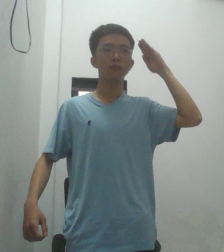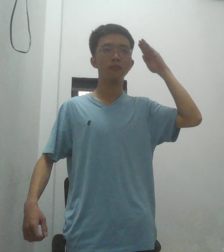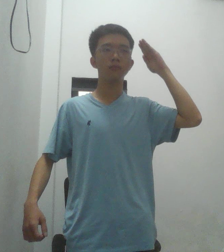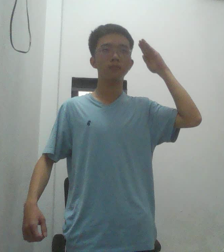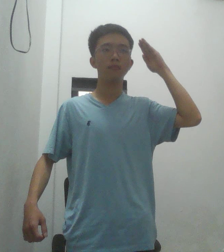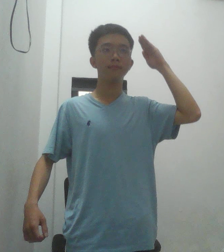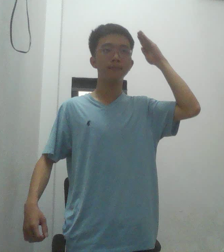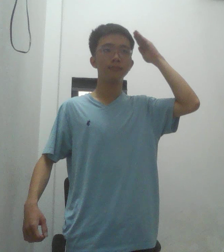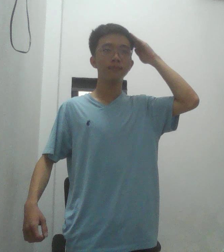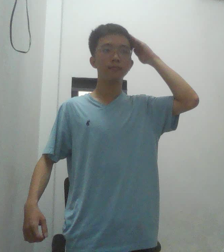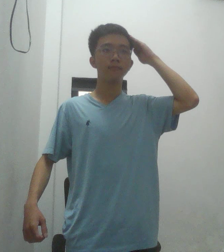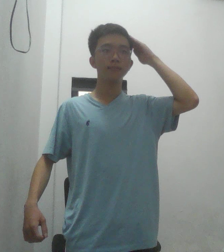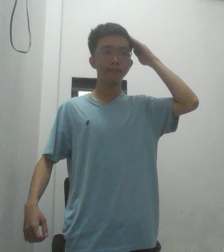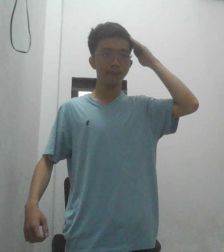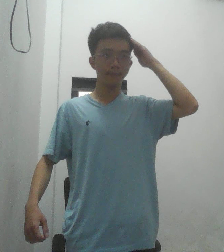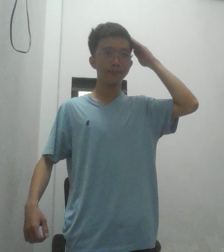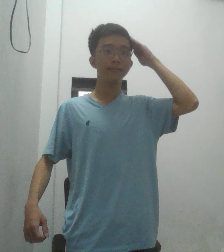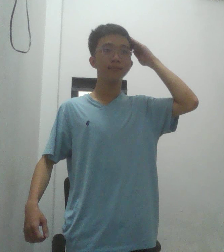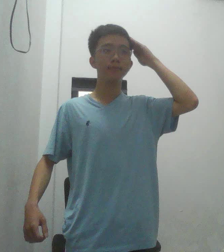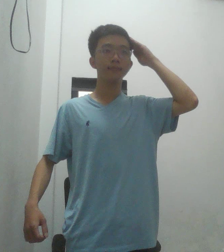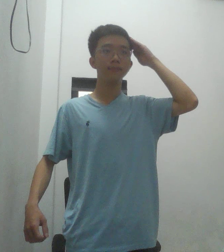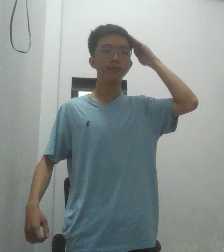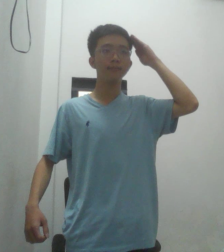biet